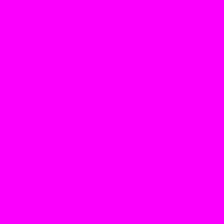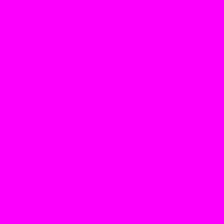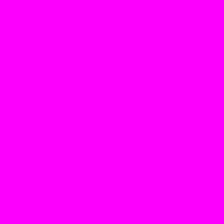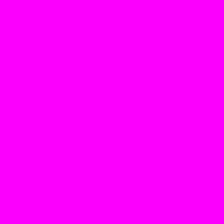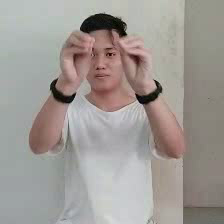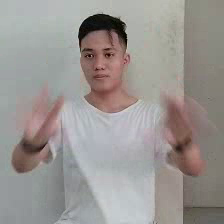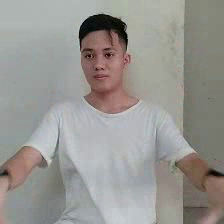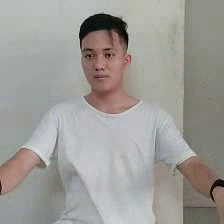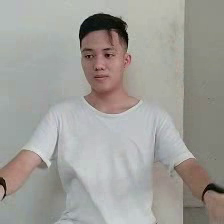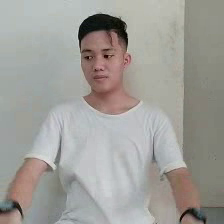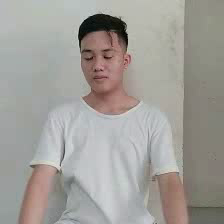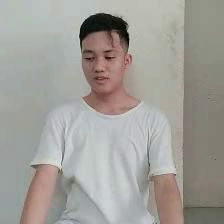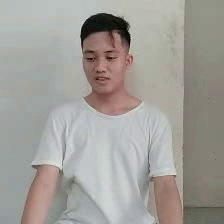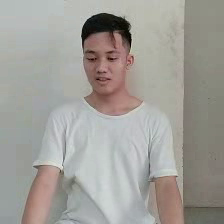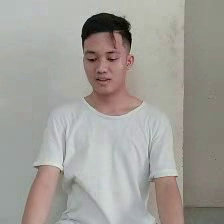Thất lạc